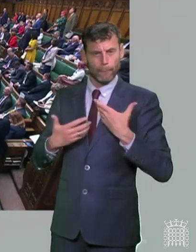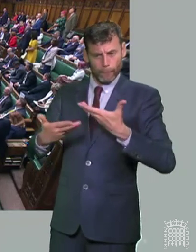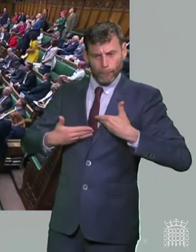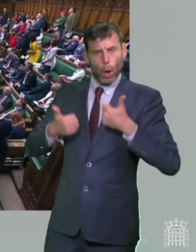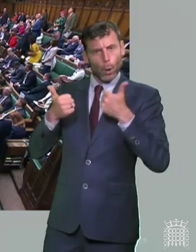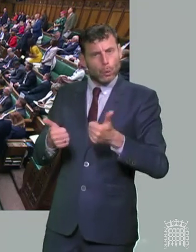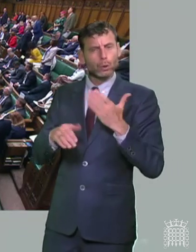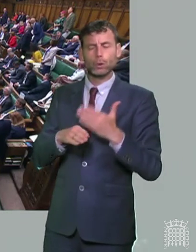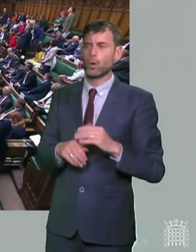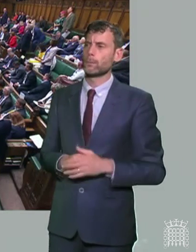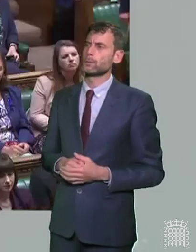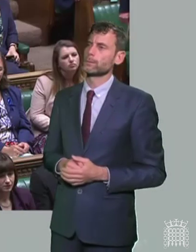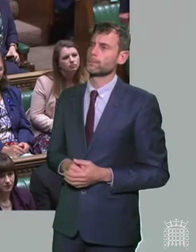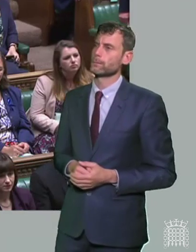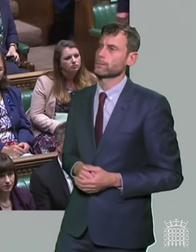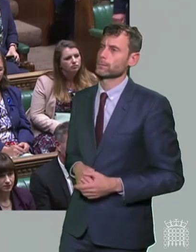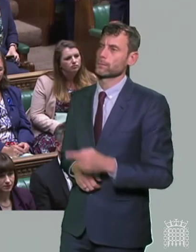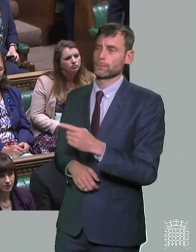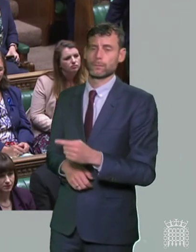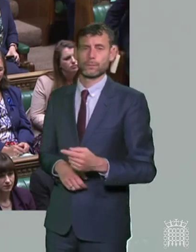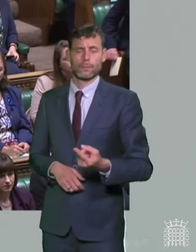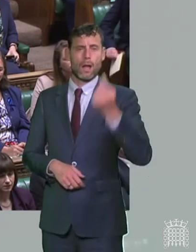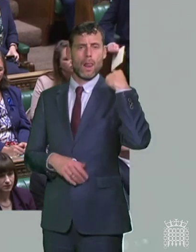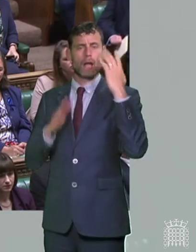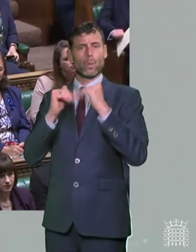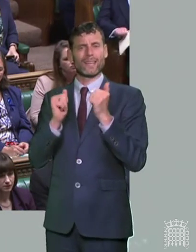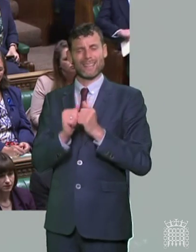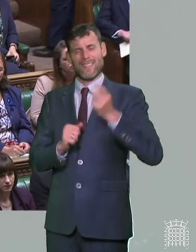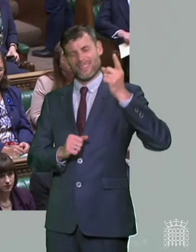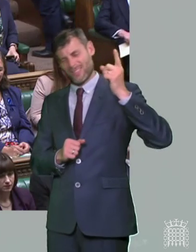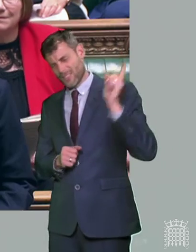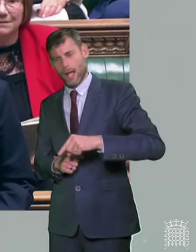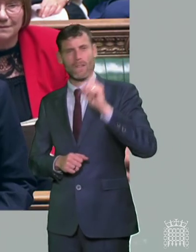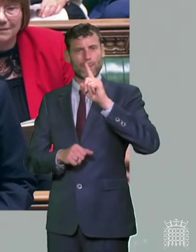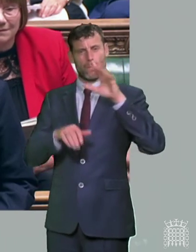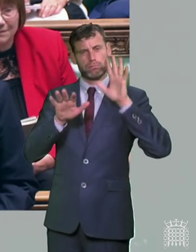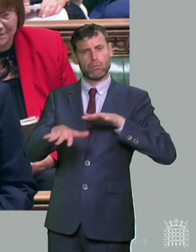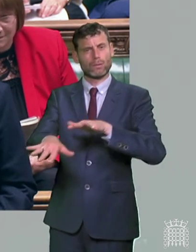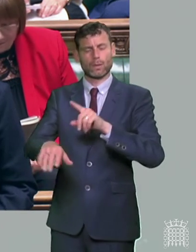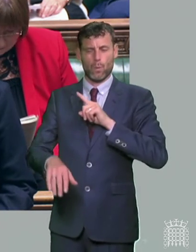Tens of thousands of people were marching through London last weekend protesting against this out-of-touch Government, rail workers